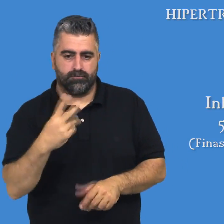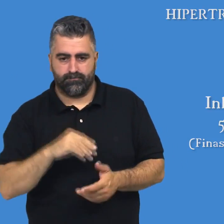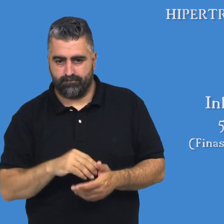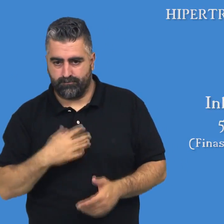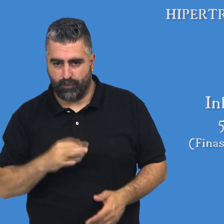vez